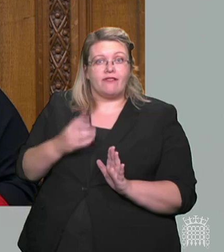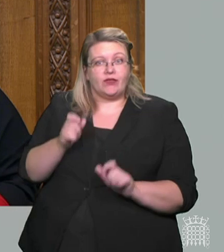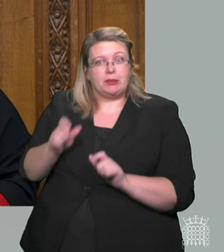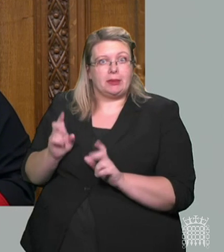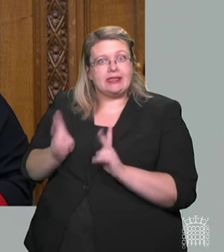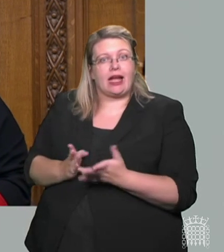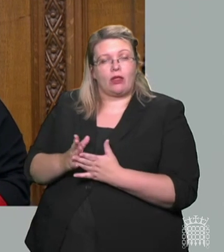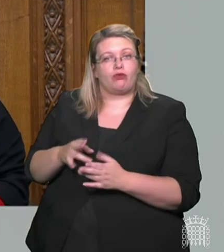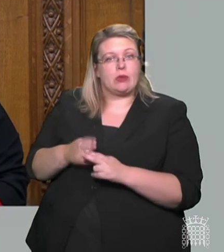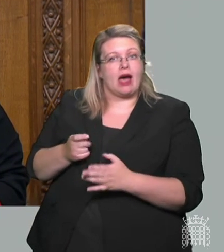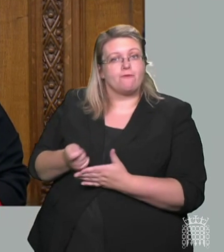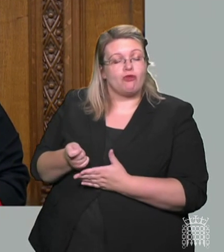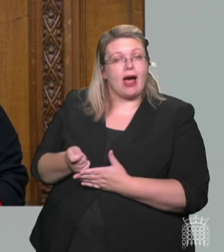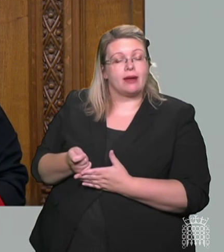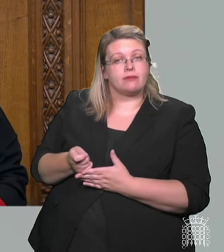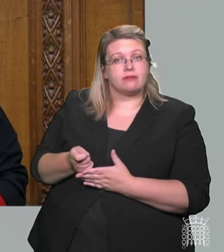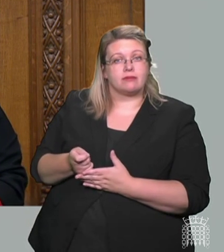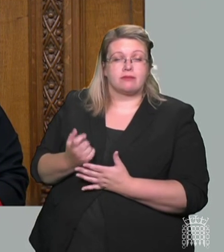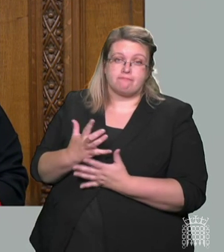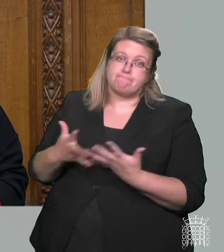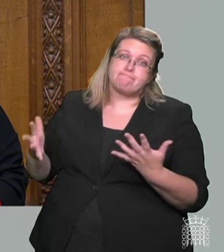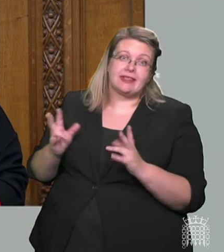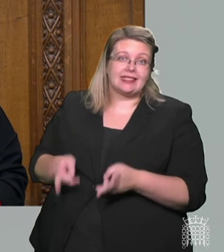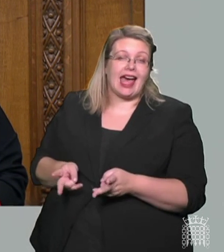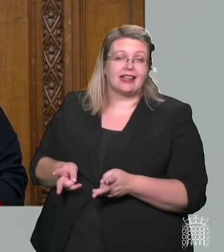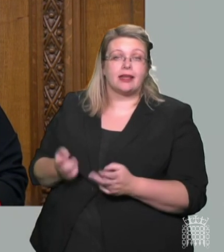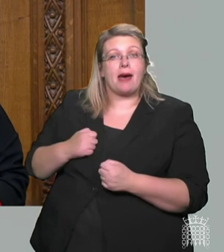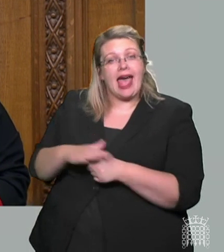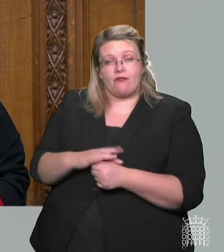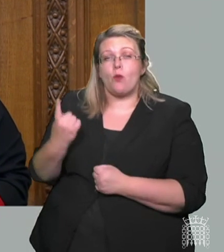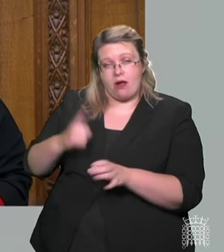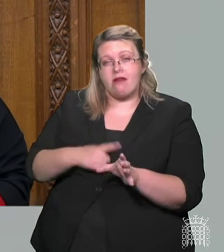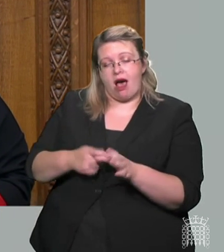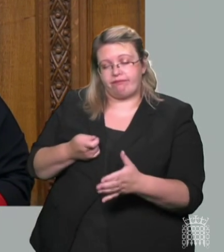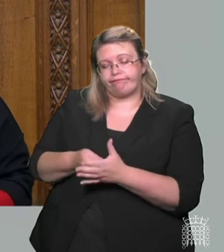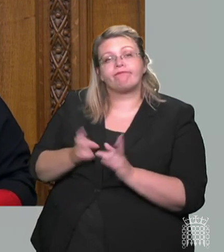have been killed by knife crime in our city, and a staggering 17 of these were young people, including one of my own young constituents.